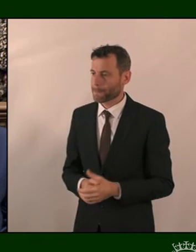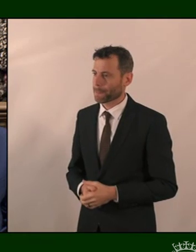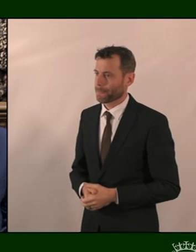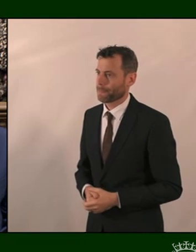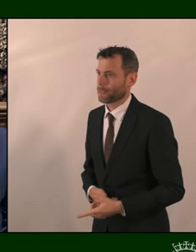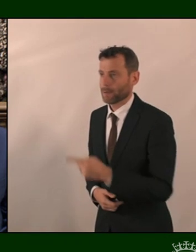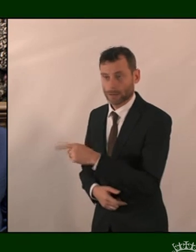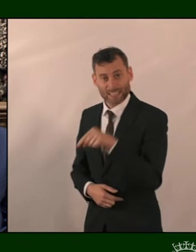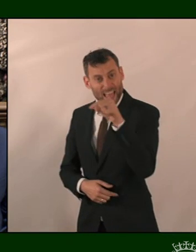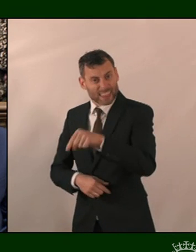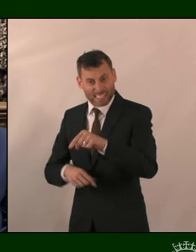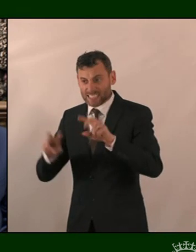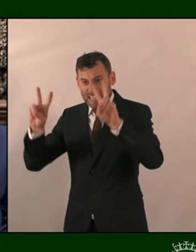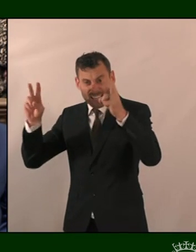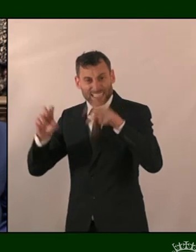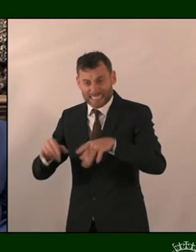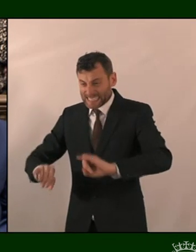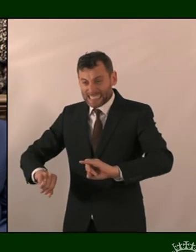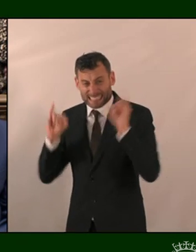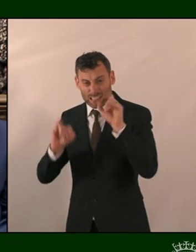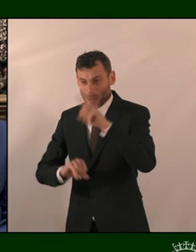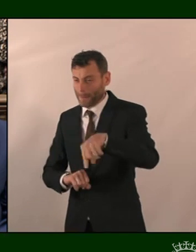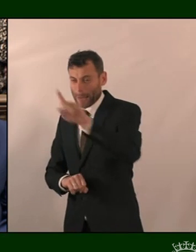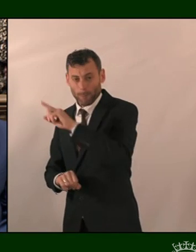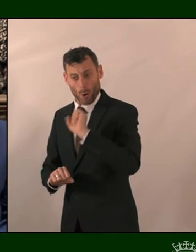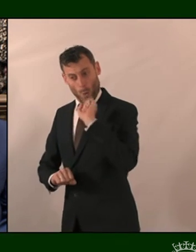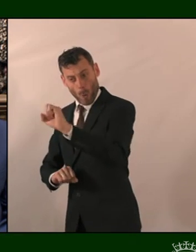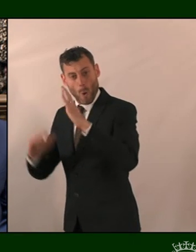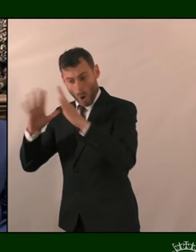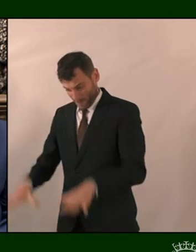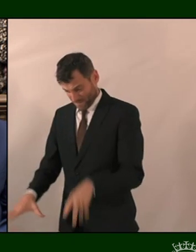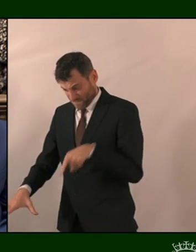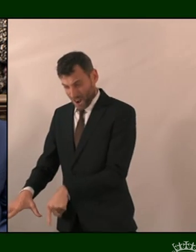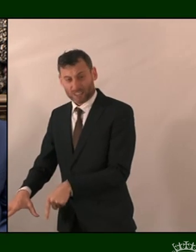The issue is very serious for people around the country whose homes are being flooded.